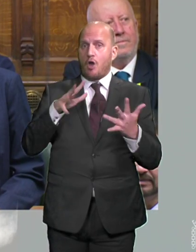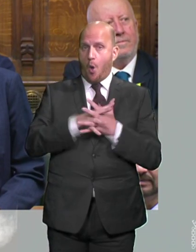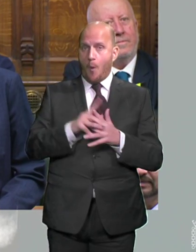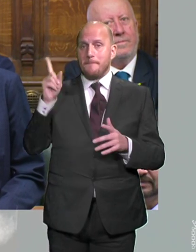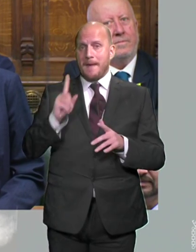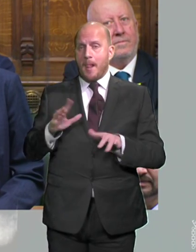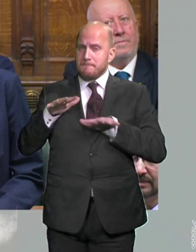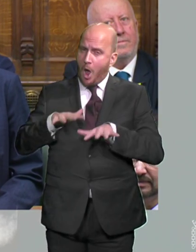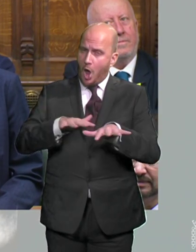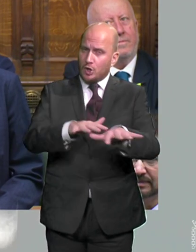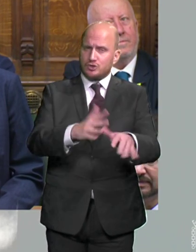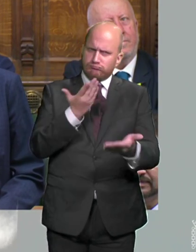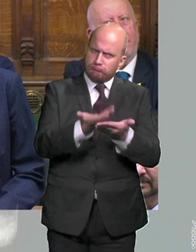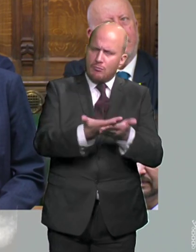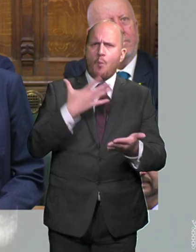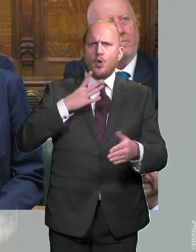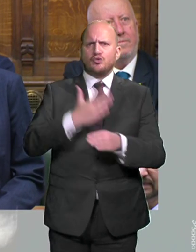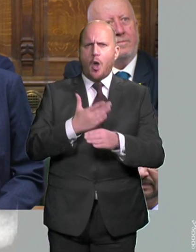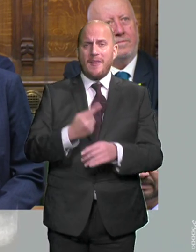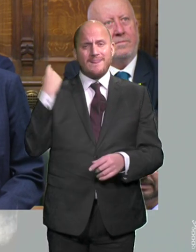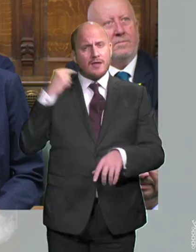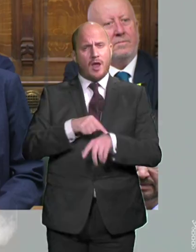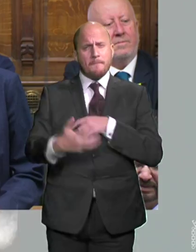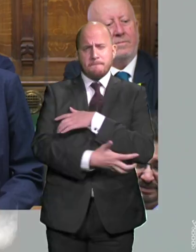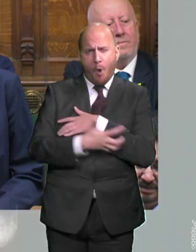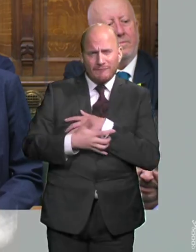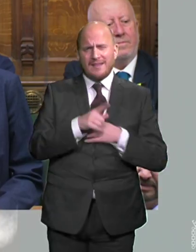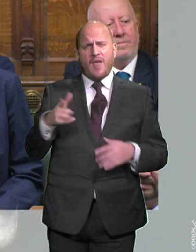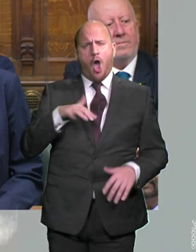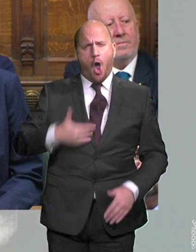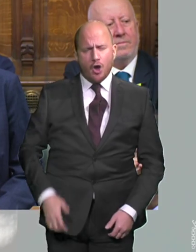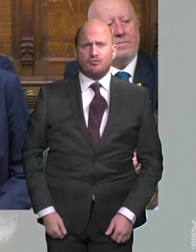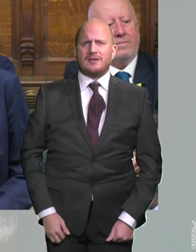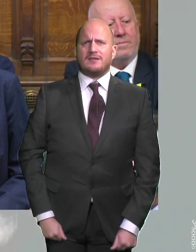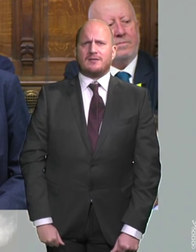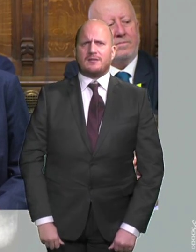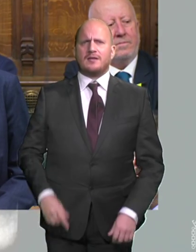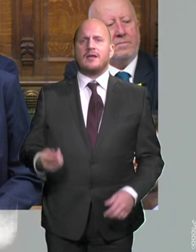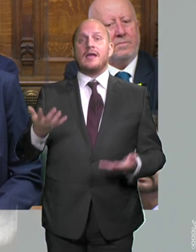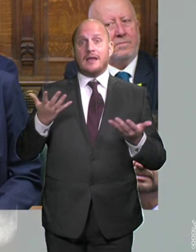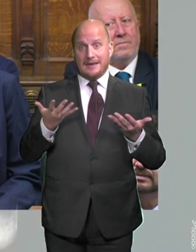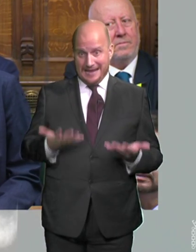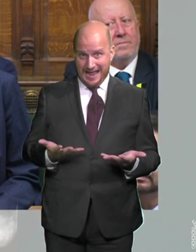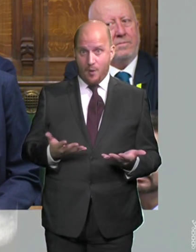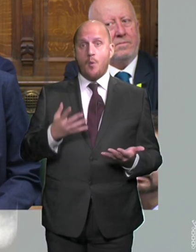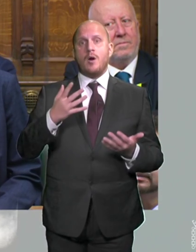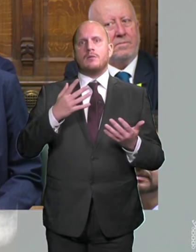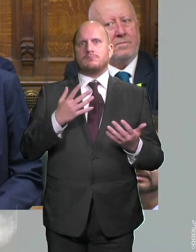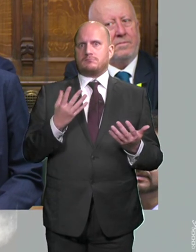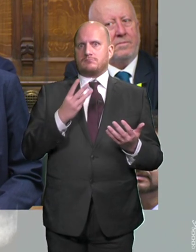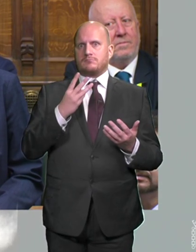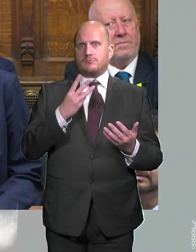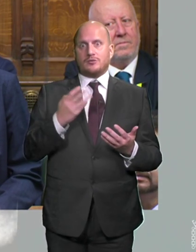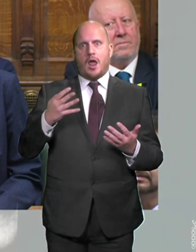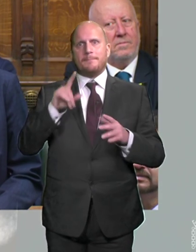They were living in poverty and were hungry. Some 86 years later, 39% of kids in Jarrow are still hungry.